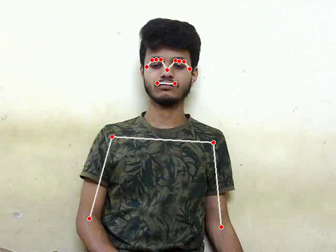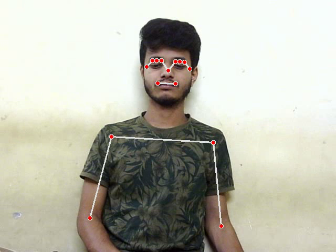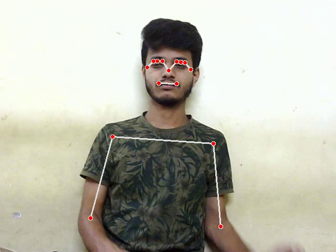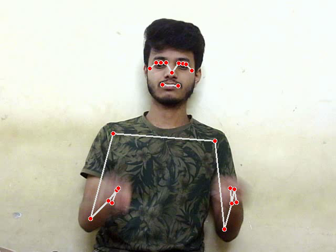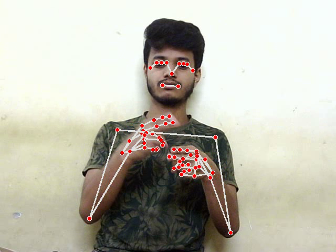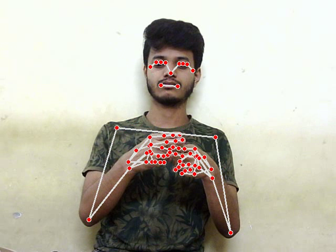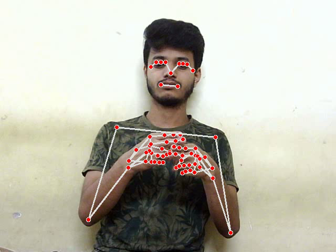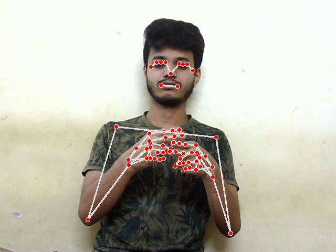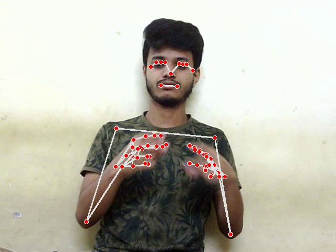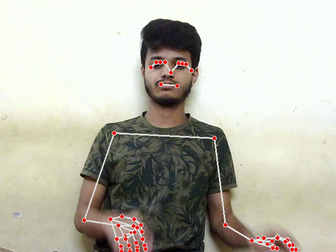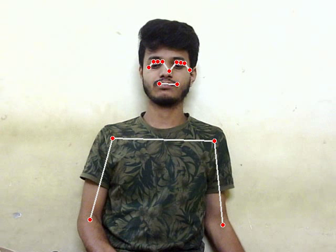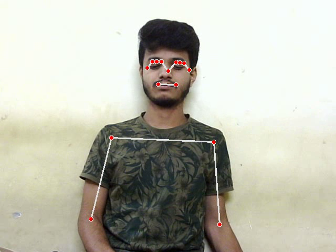name